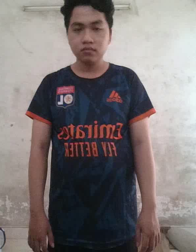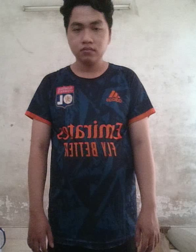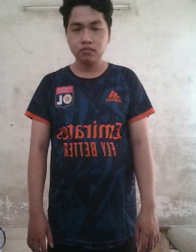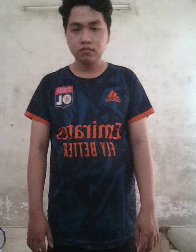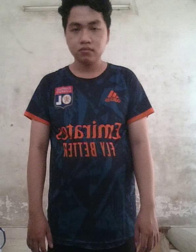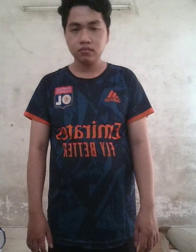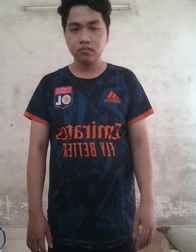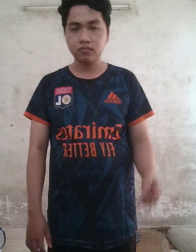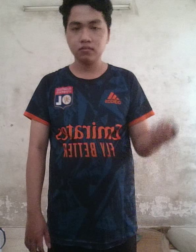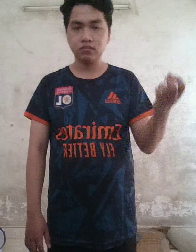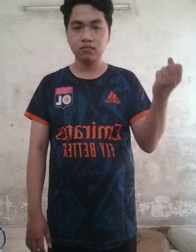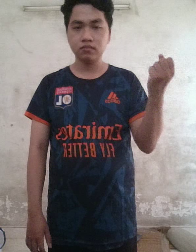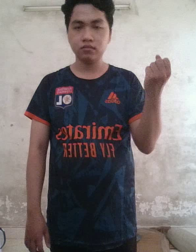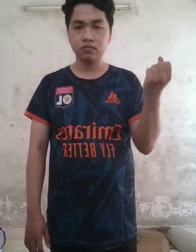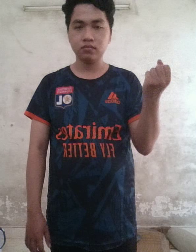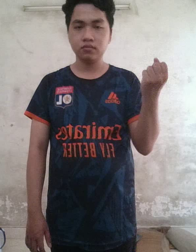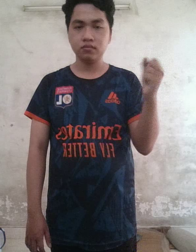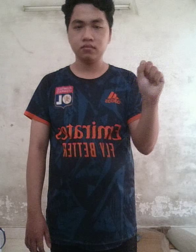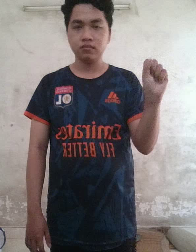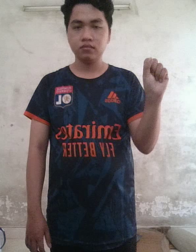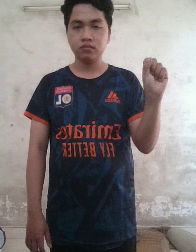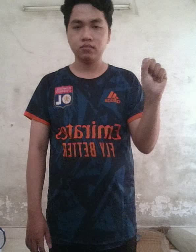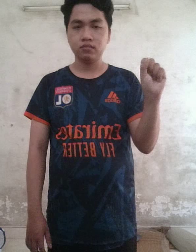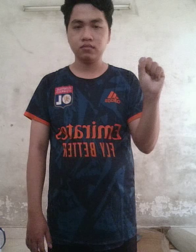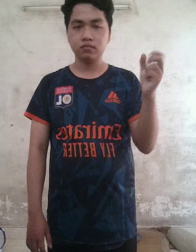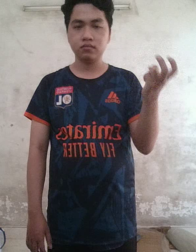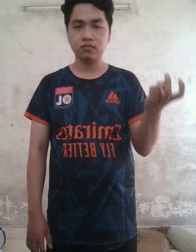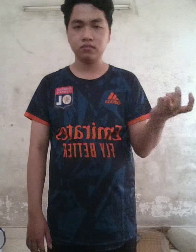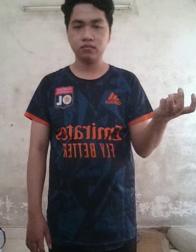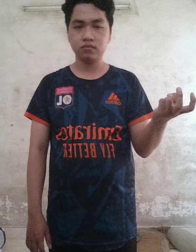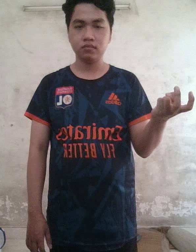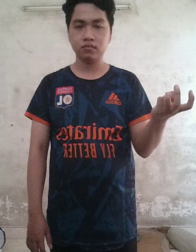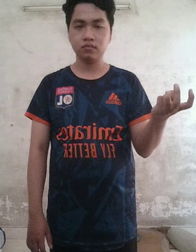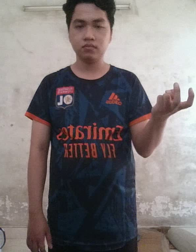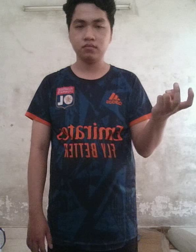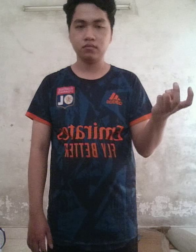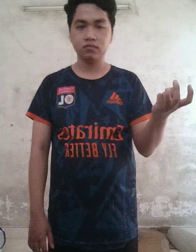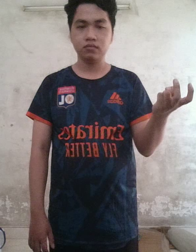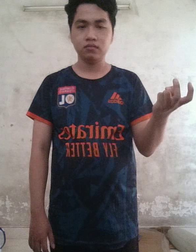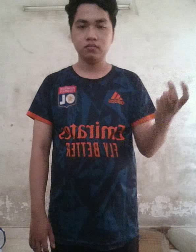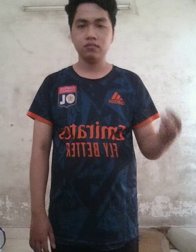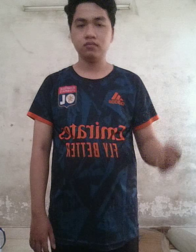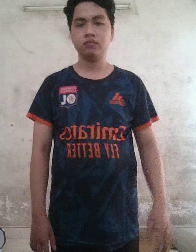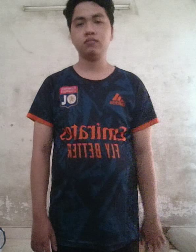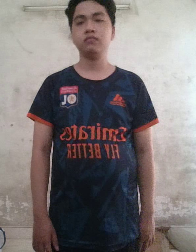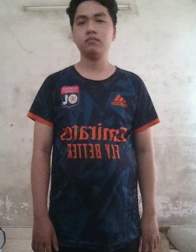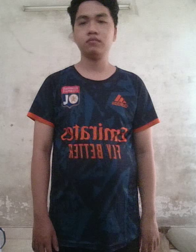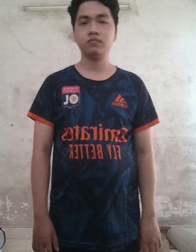ă